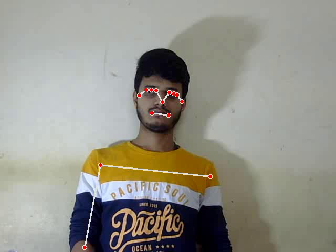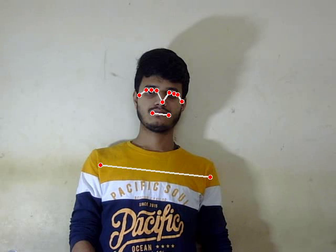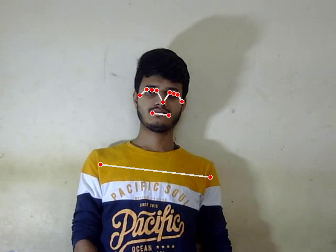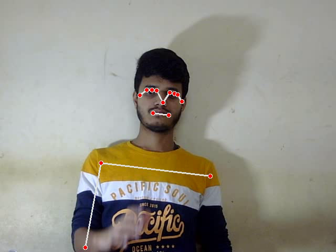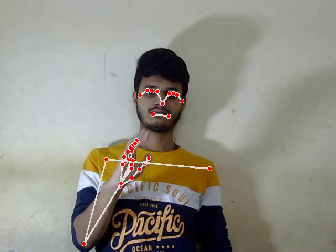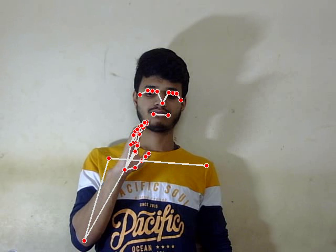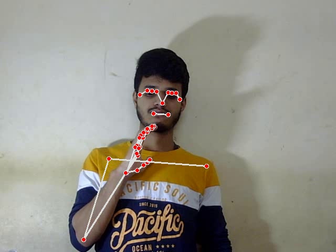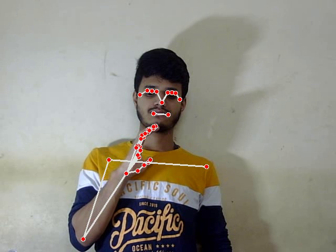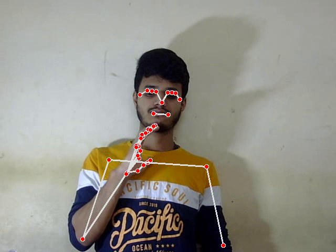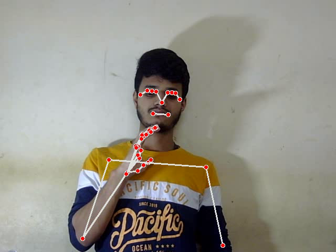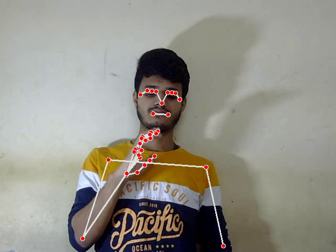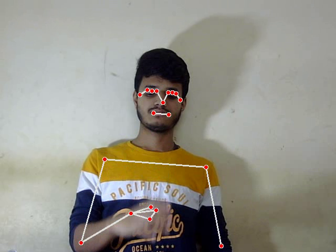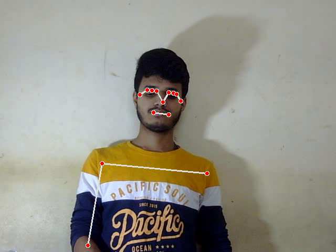fine